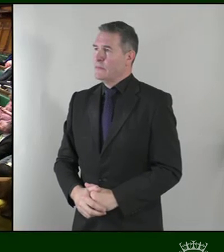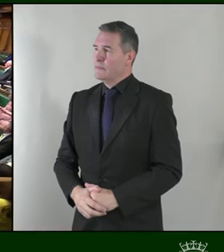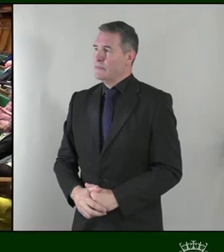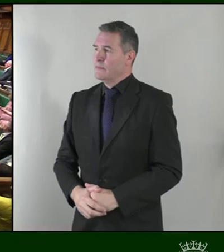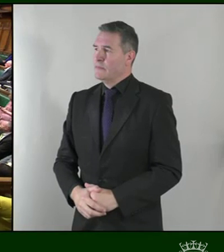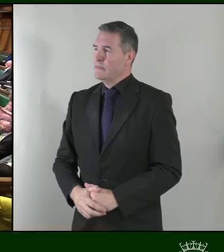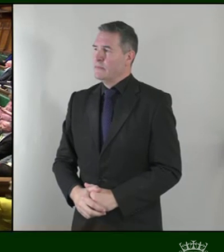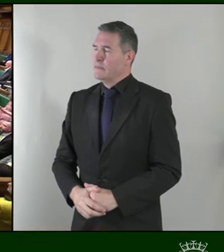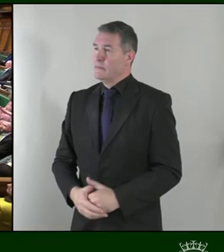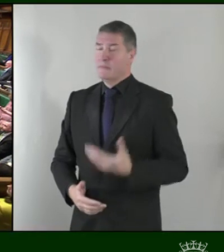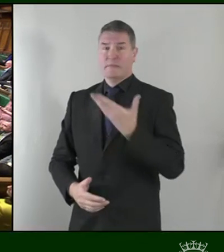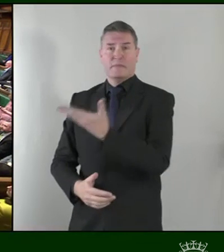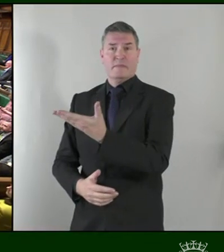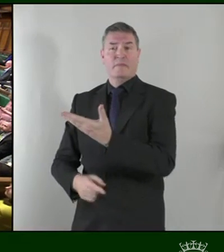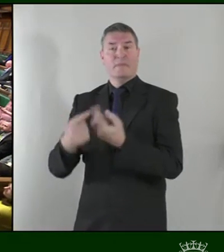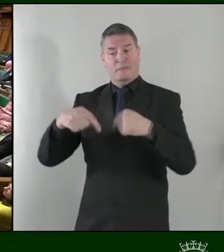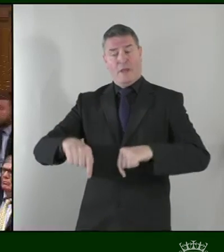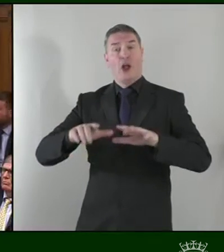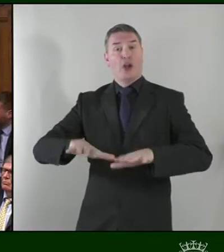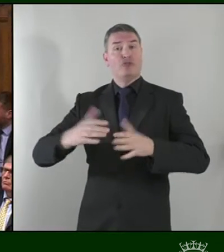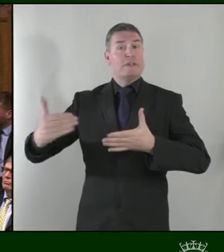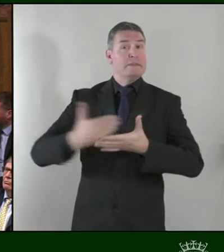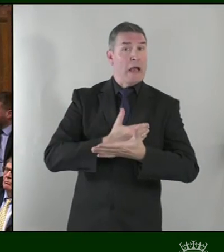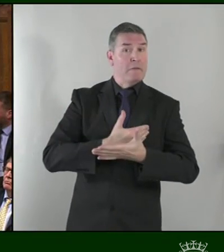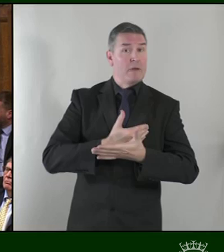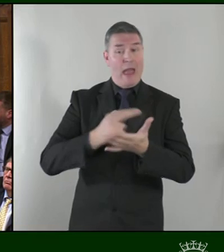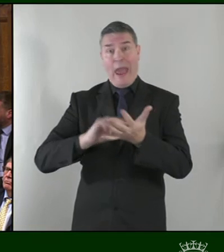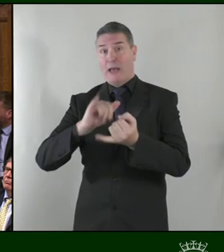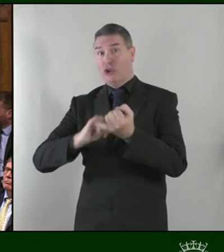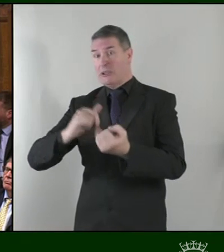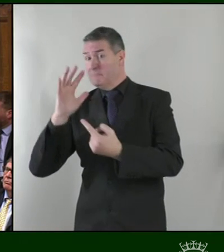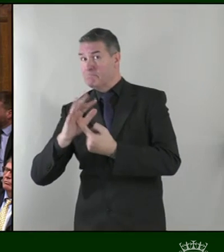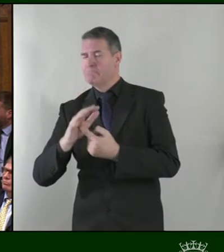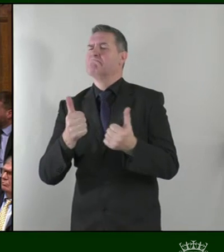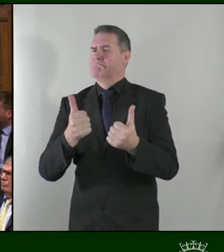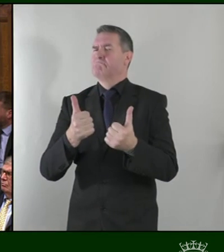The Prime Minister has rightly put keeping our country safe and the NHS at the heart of the Government’s plans.